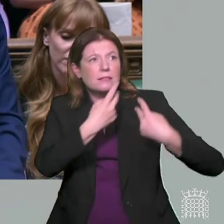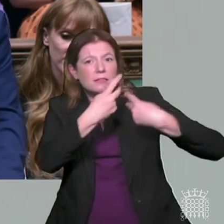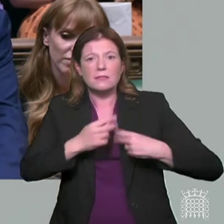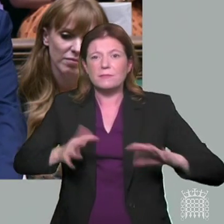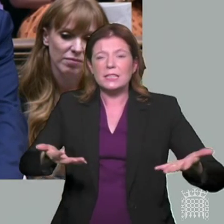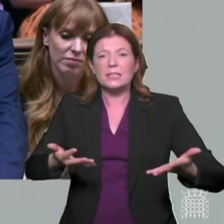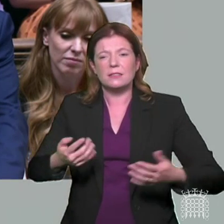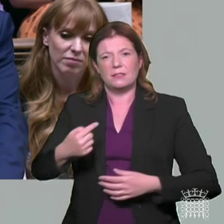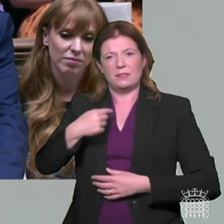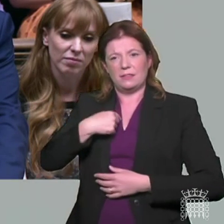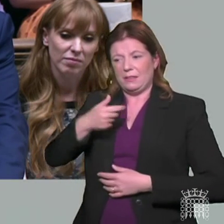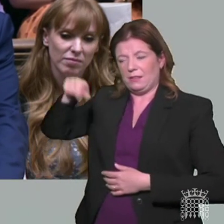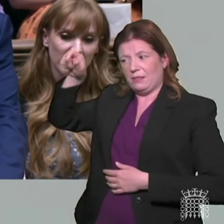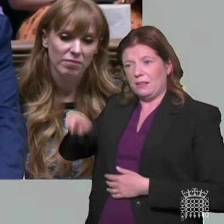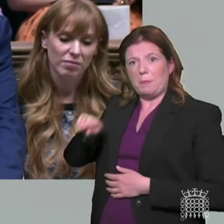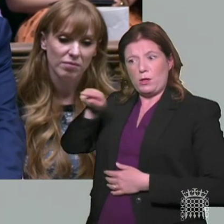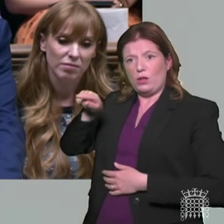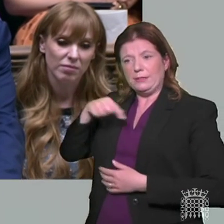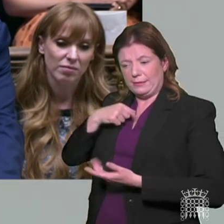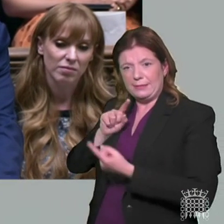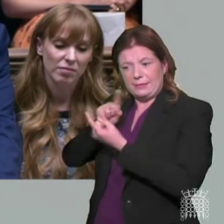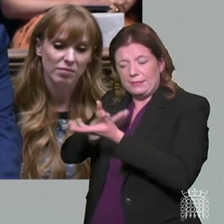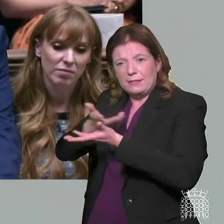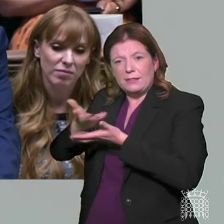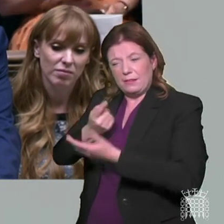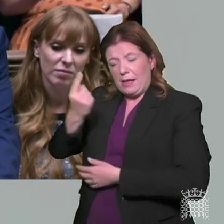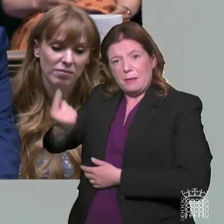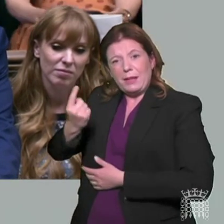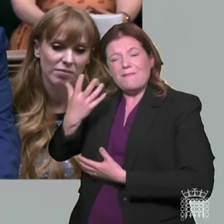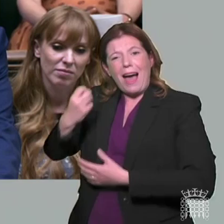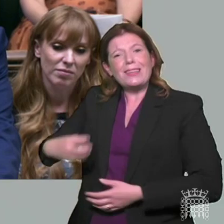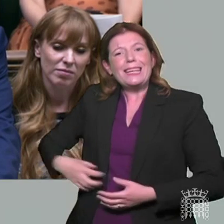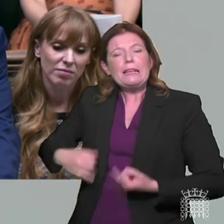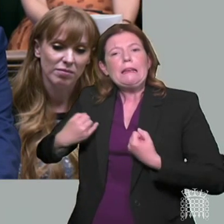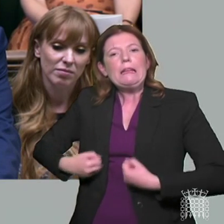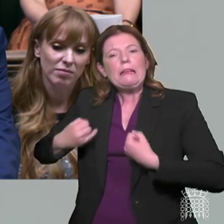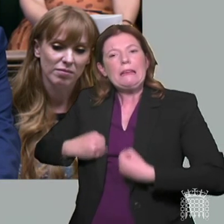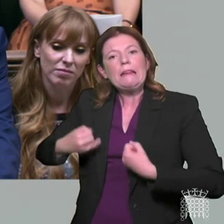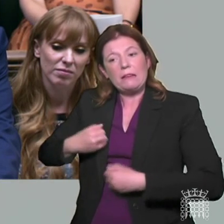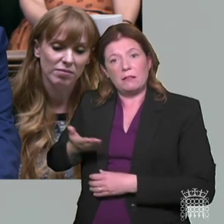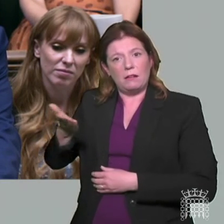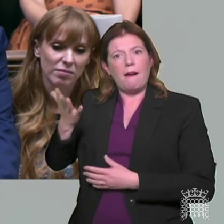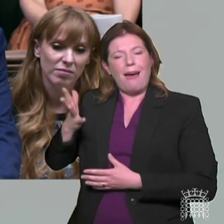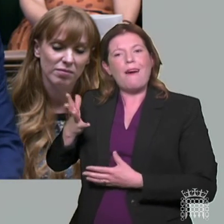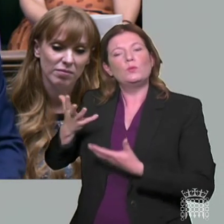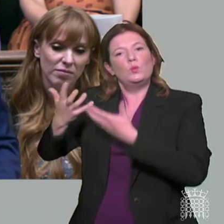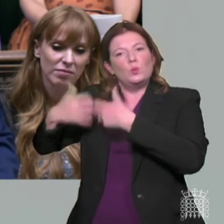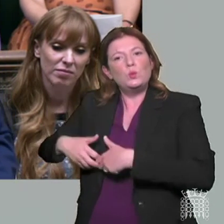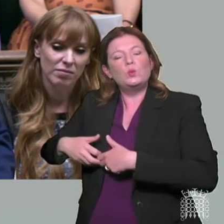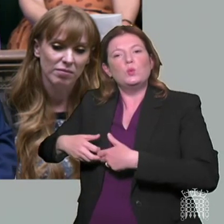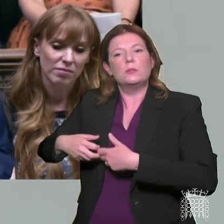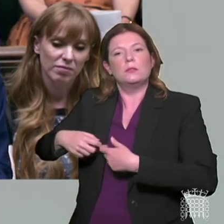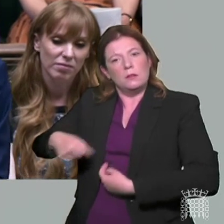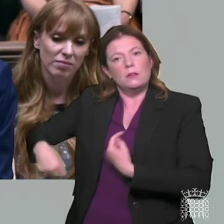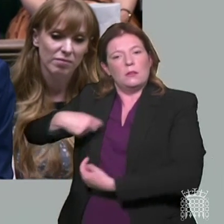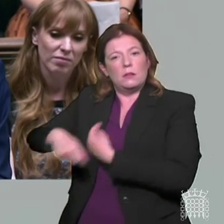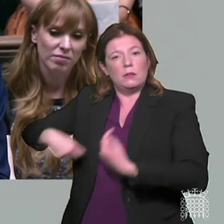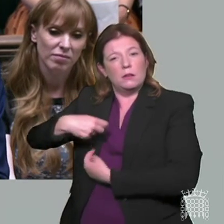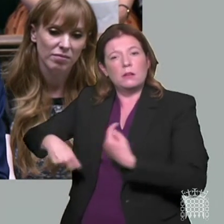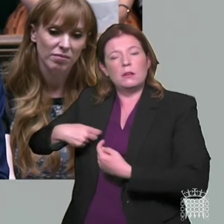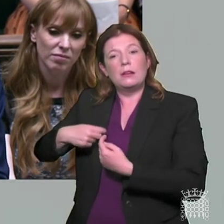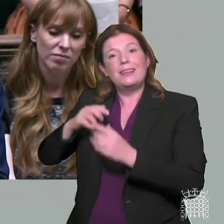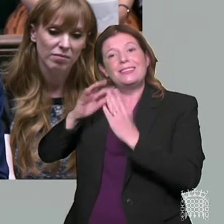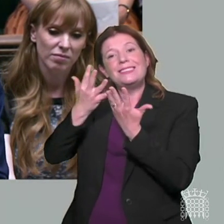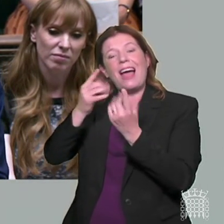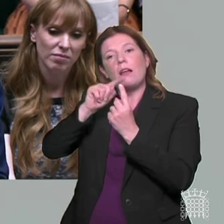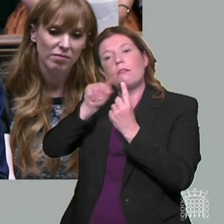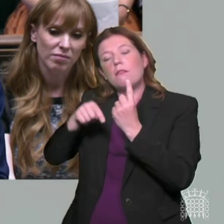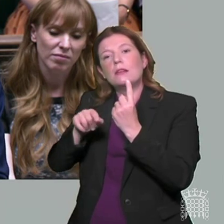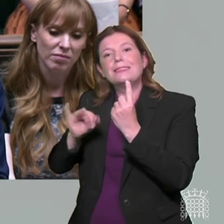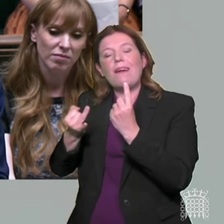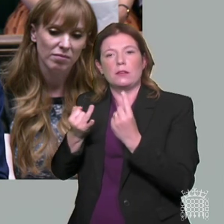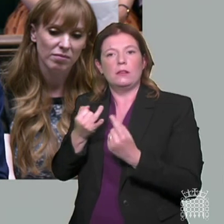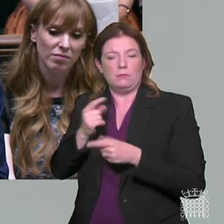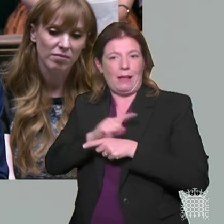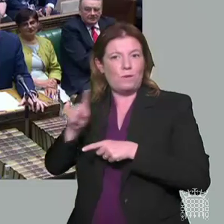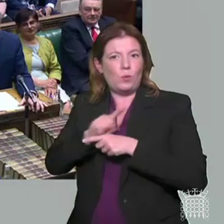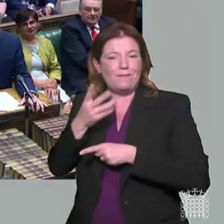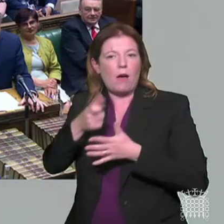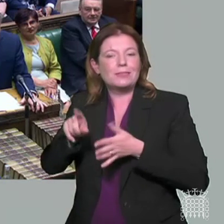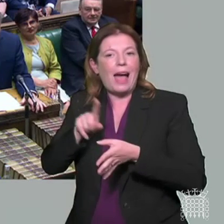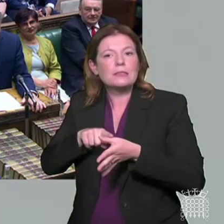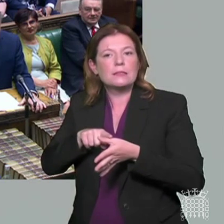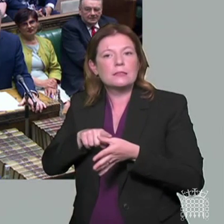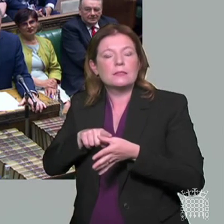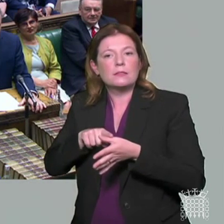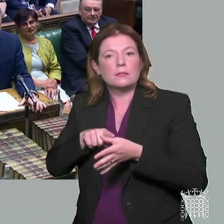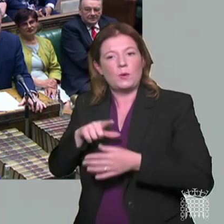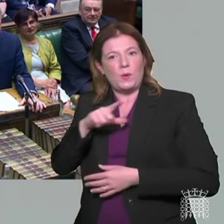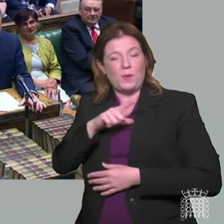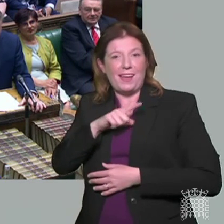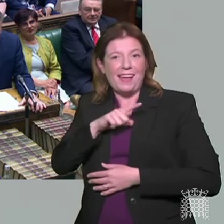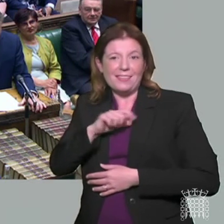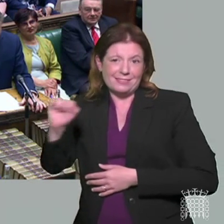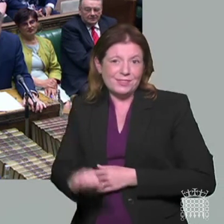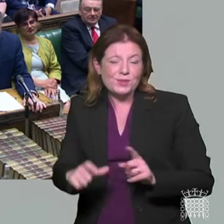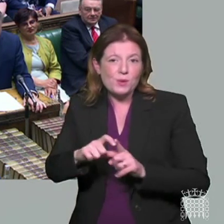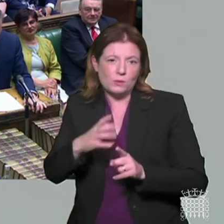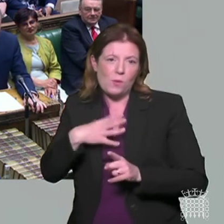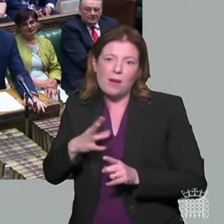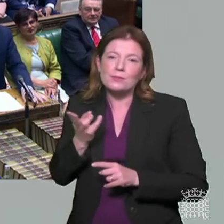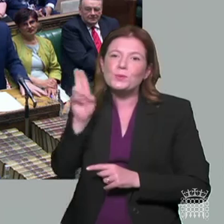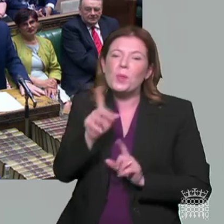This week, I spoke to Phoenix Halliwell. A rare kidney condition means that Phoenix has to do dialysis from home, from 10 pm to 7 am, five days a week, just so he can take his daughter Rosie to school.